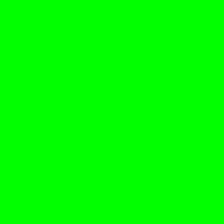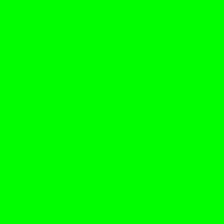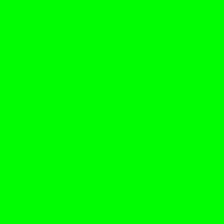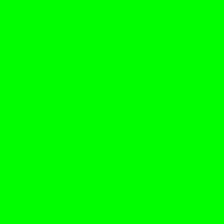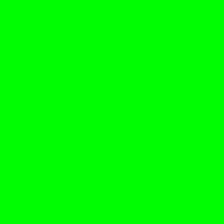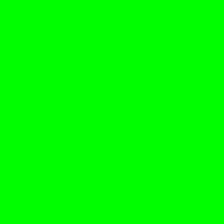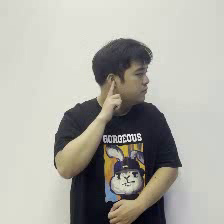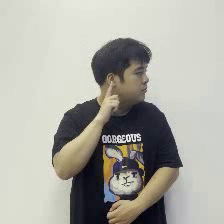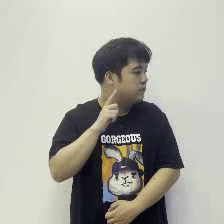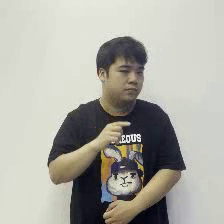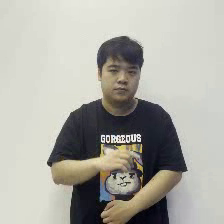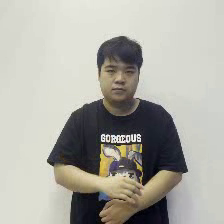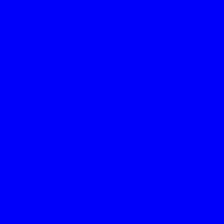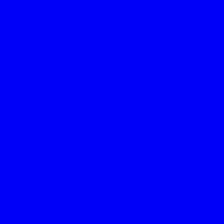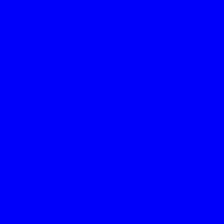Nghe